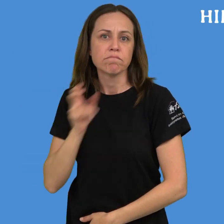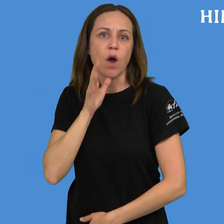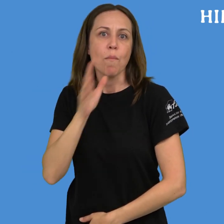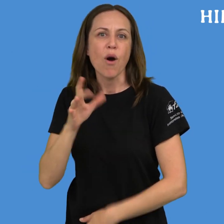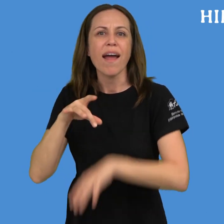motivo